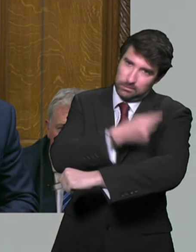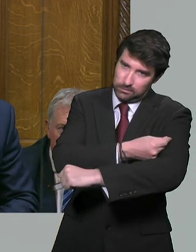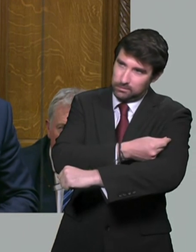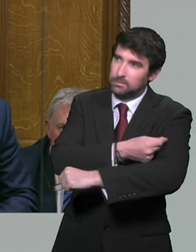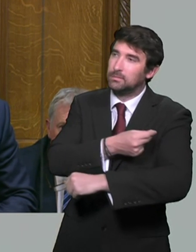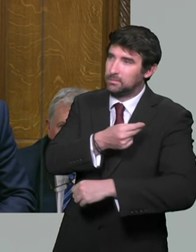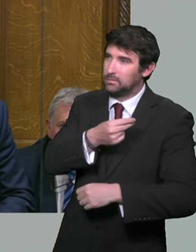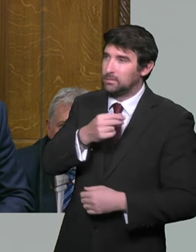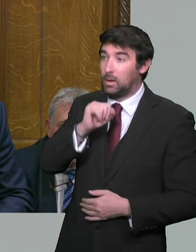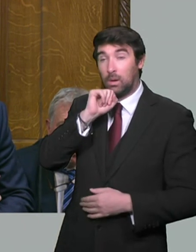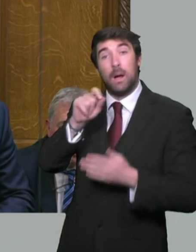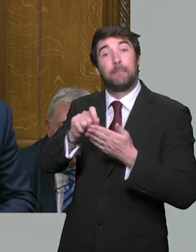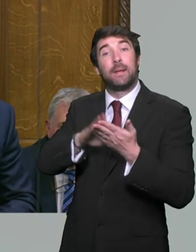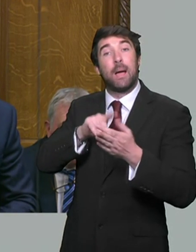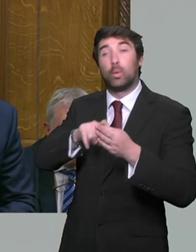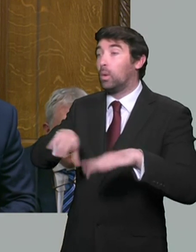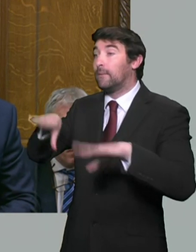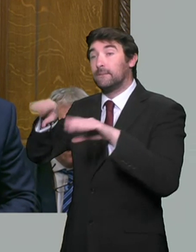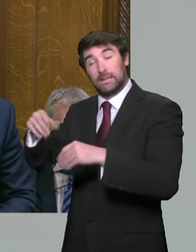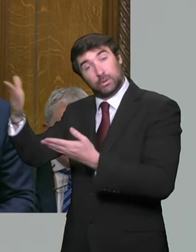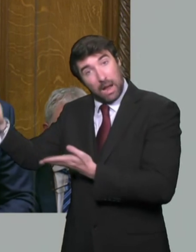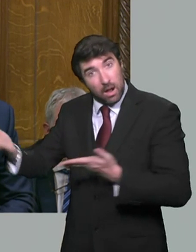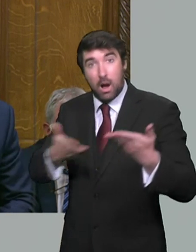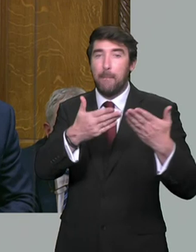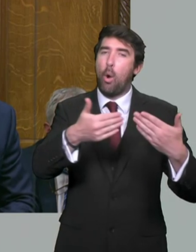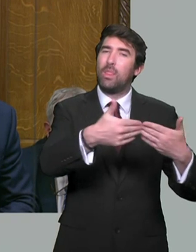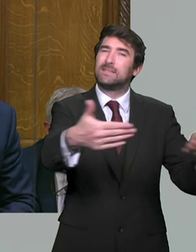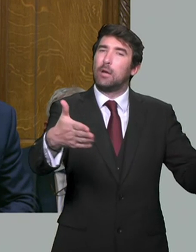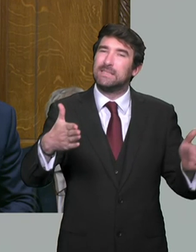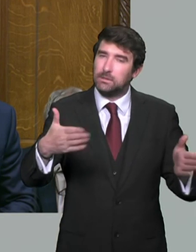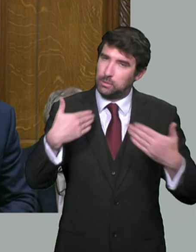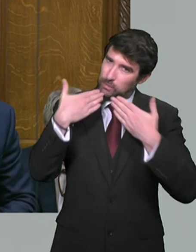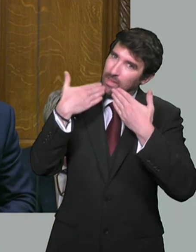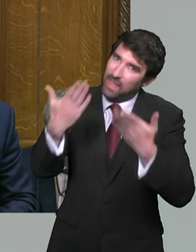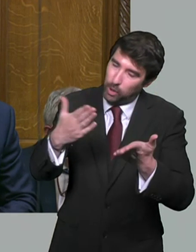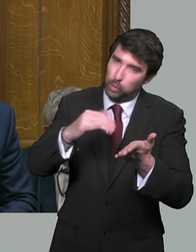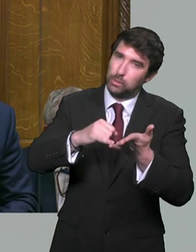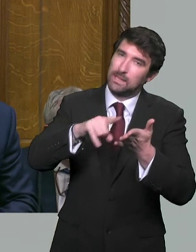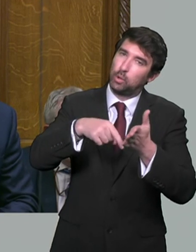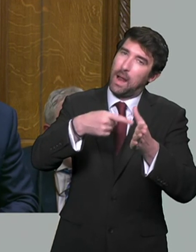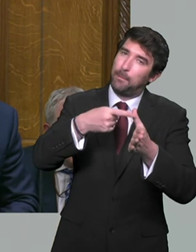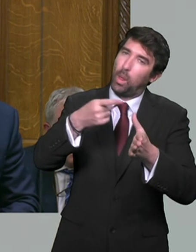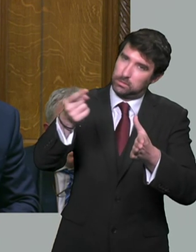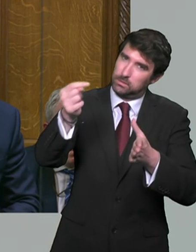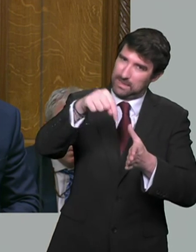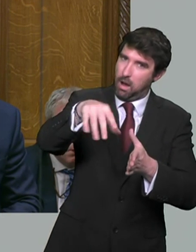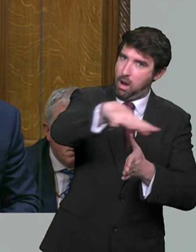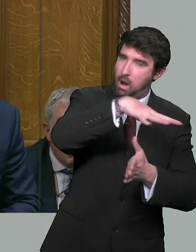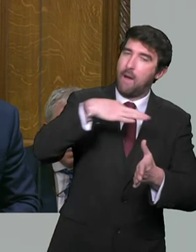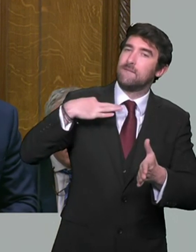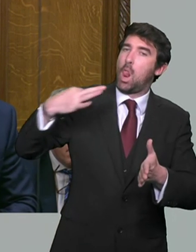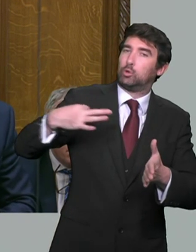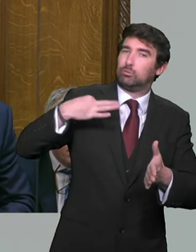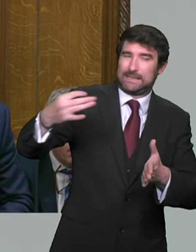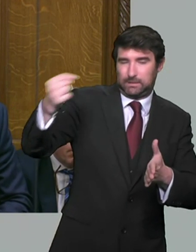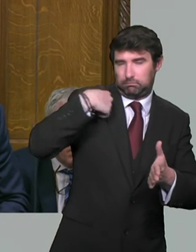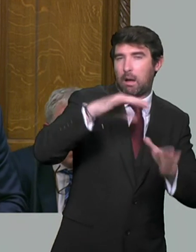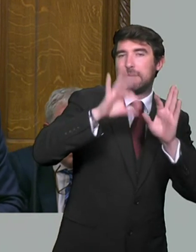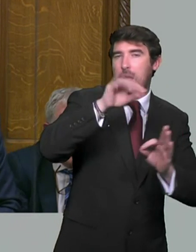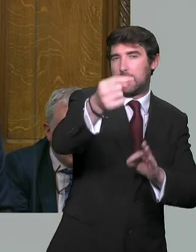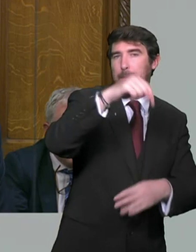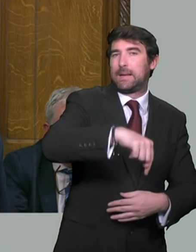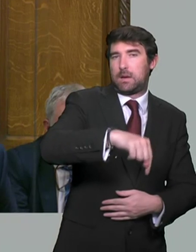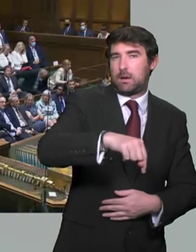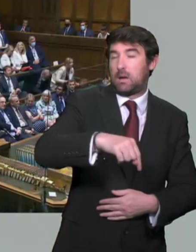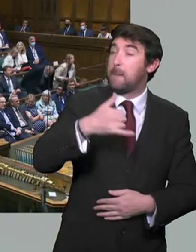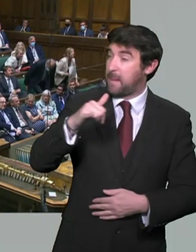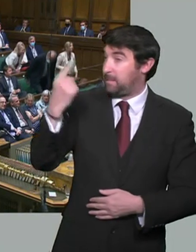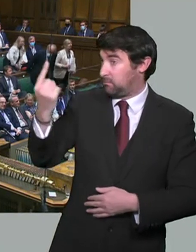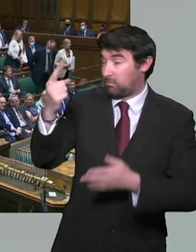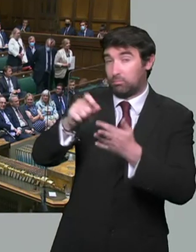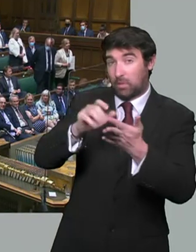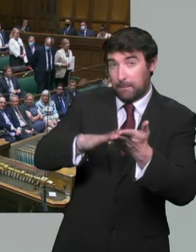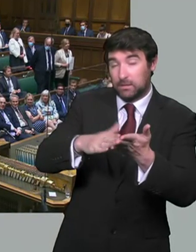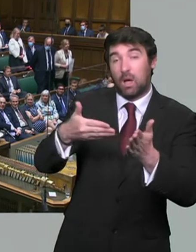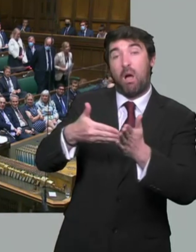Perhaps you, Mr Speaker—and the Prime Minister and others—will honour us with your presence to thank the thousands of volunteers who have done such superb work over the last six months.